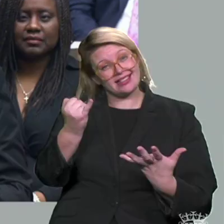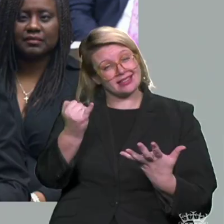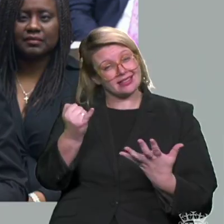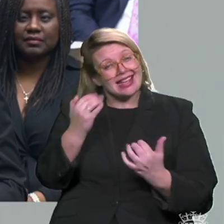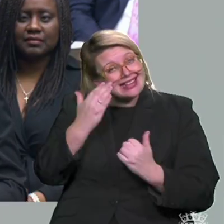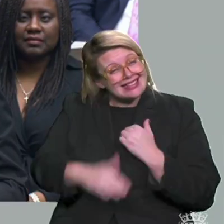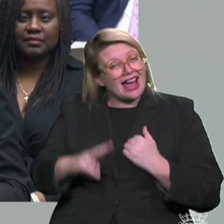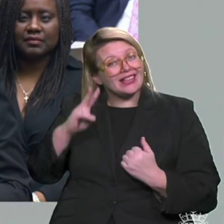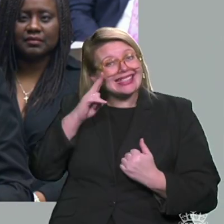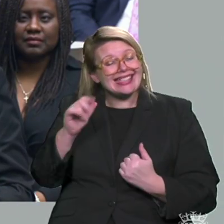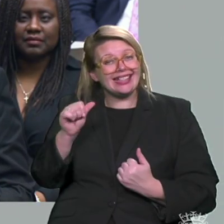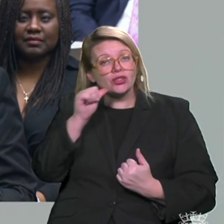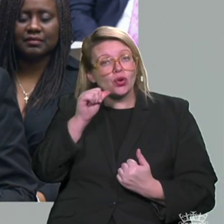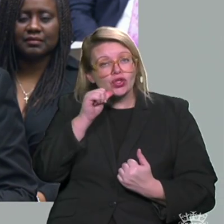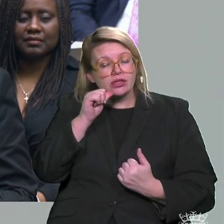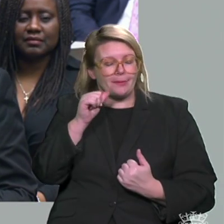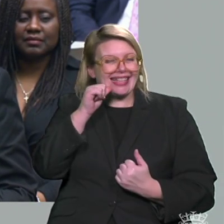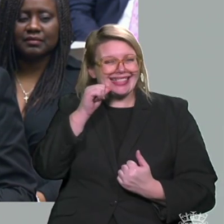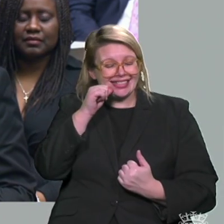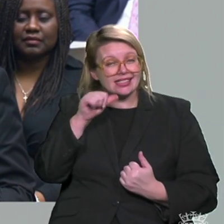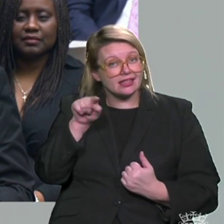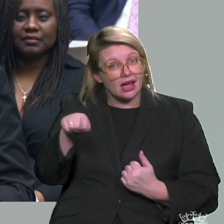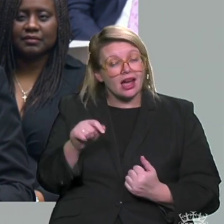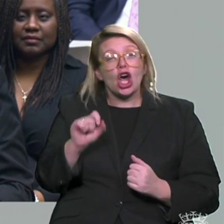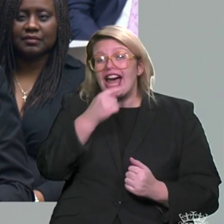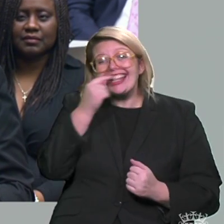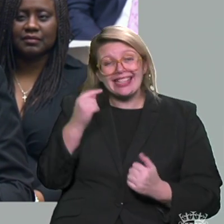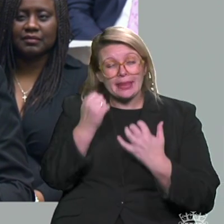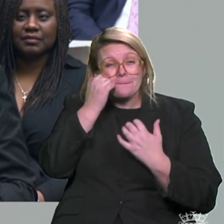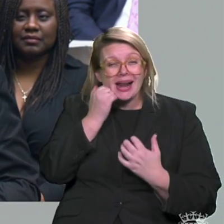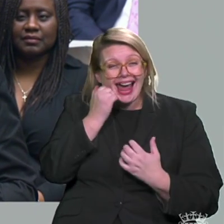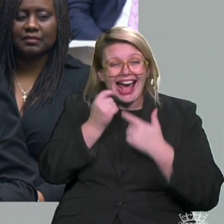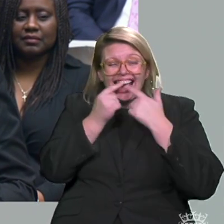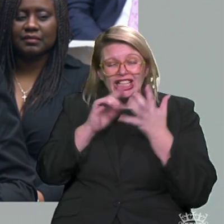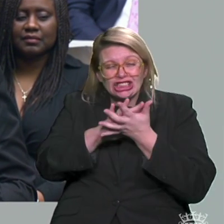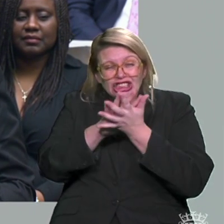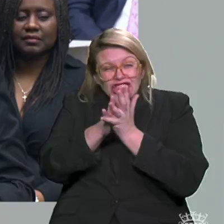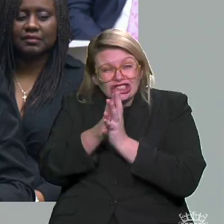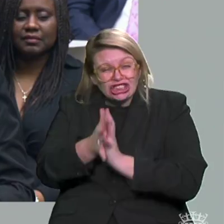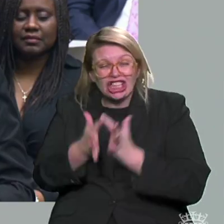She has 10 teeth that are black with decay and is often crying in pain.